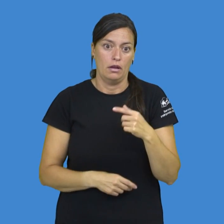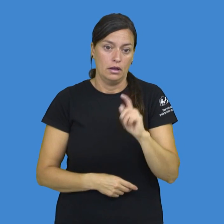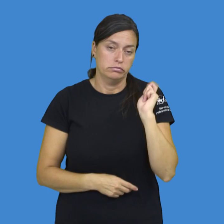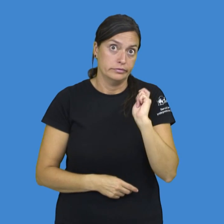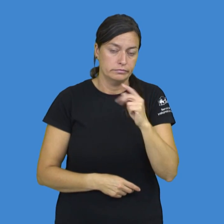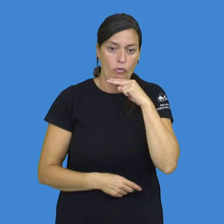frecuente